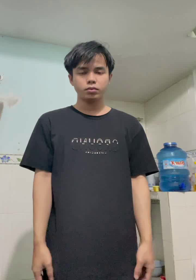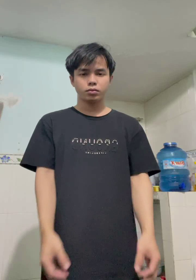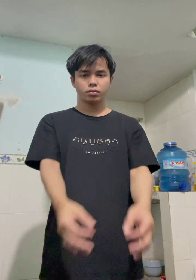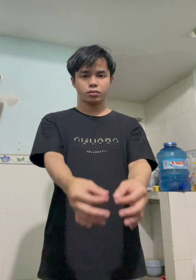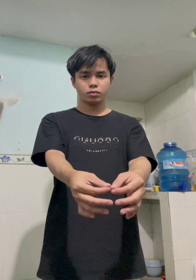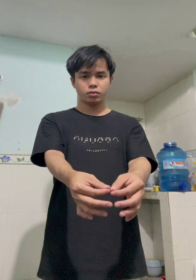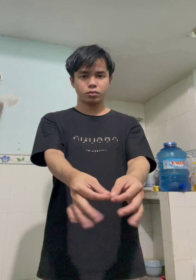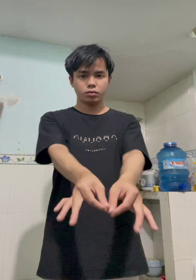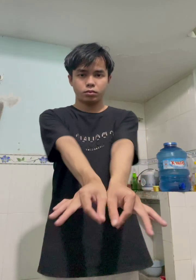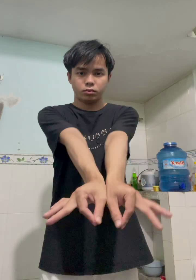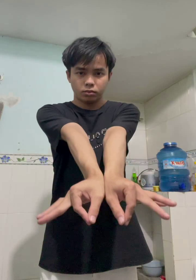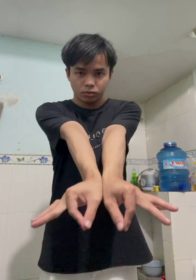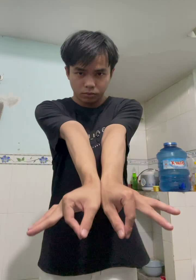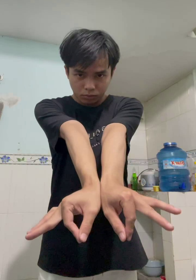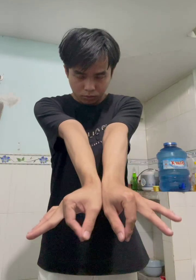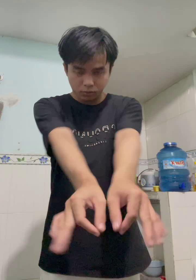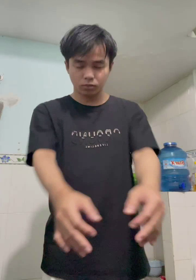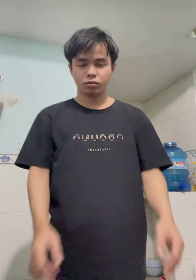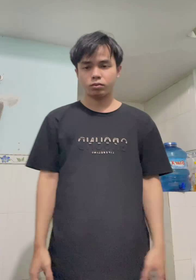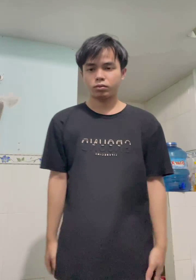cai gi